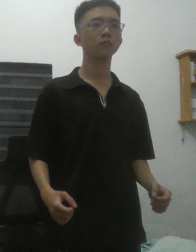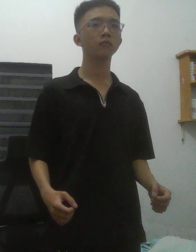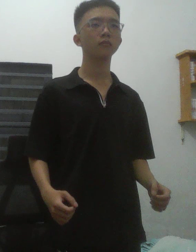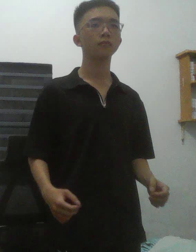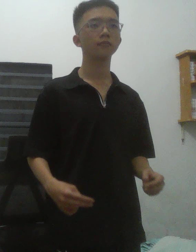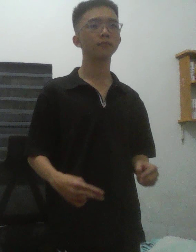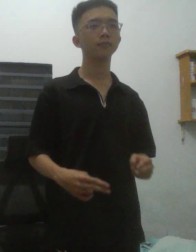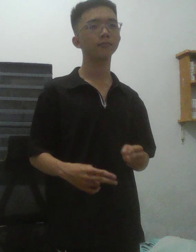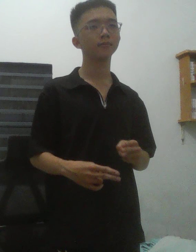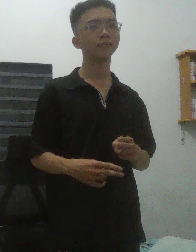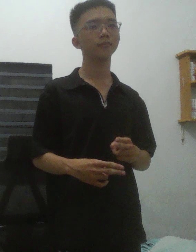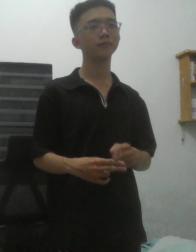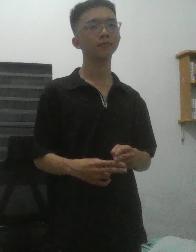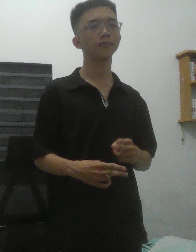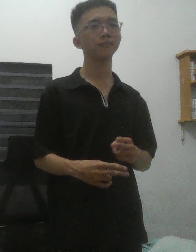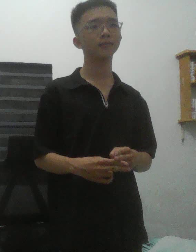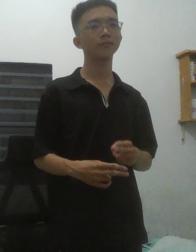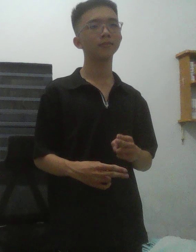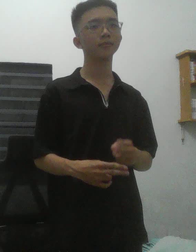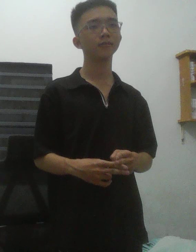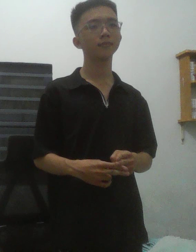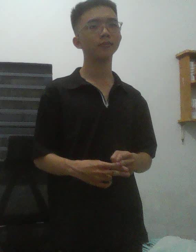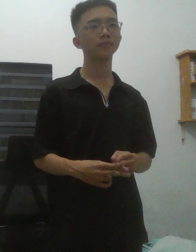ten